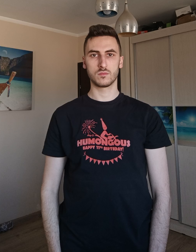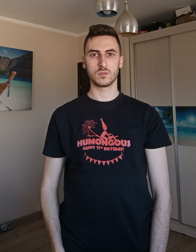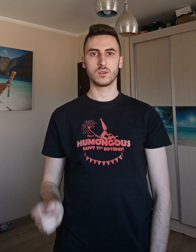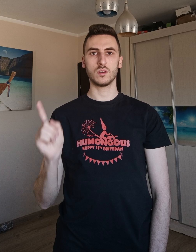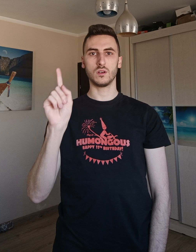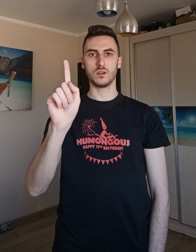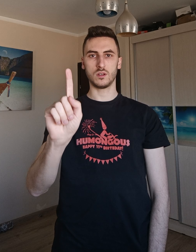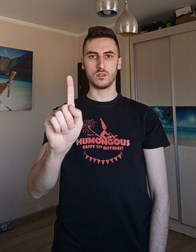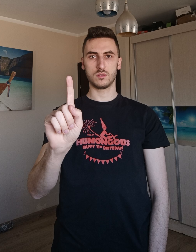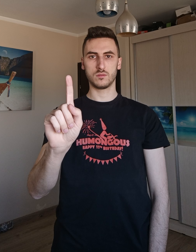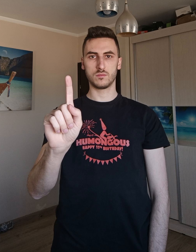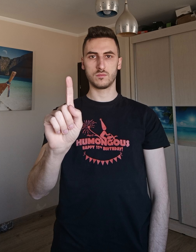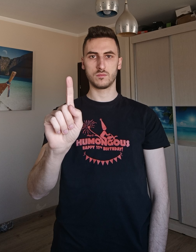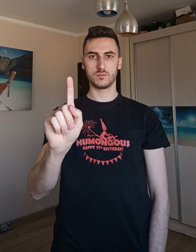אחד